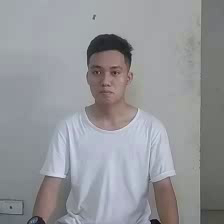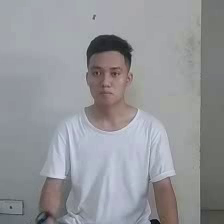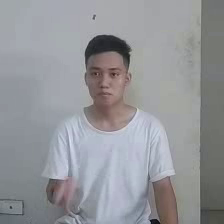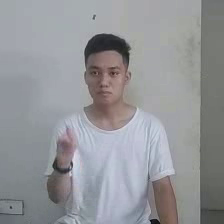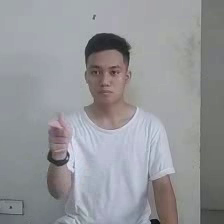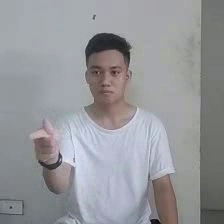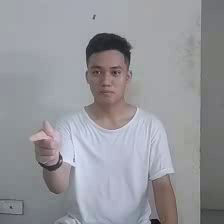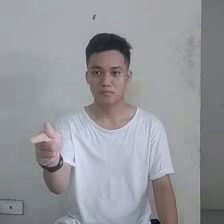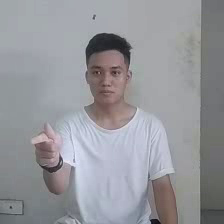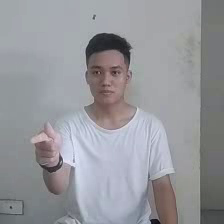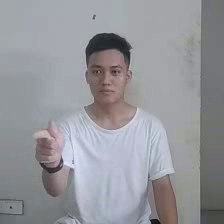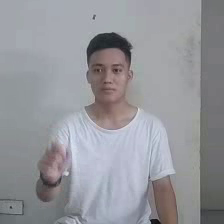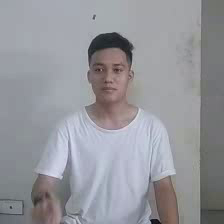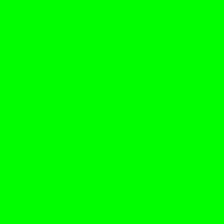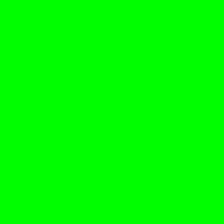Ghét